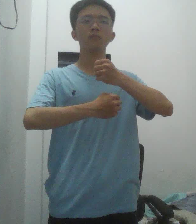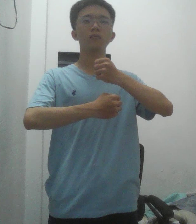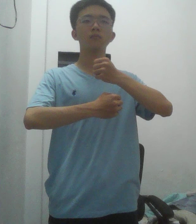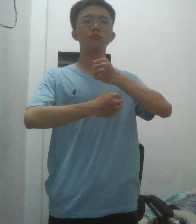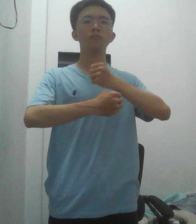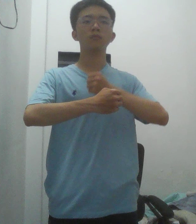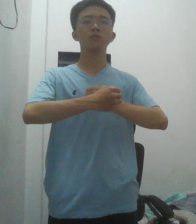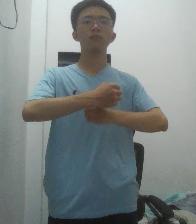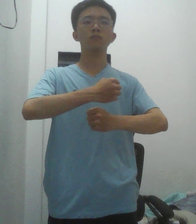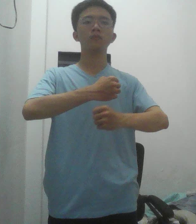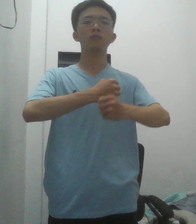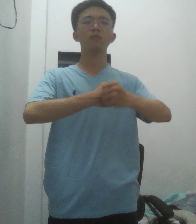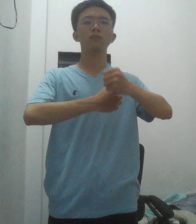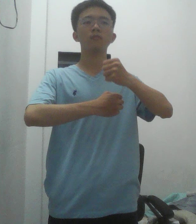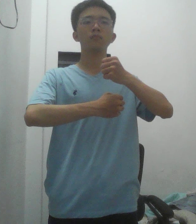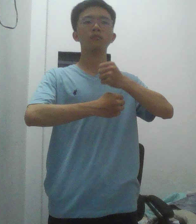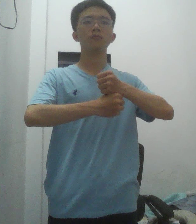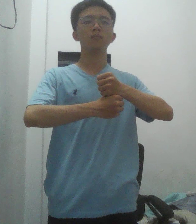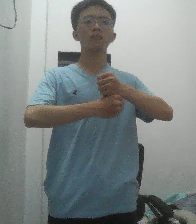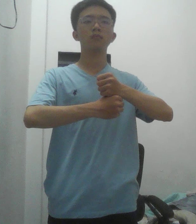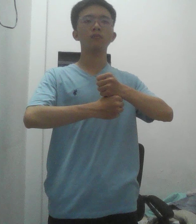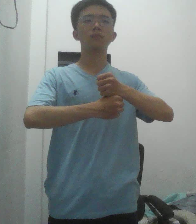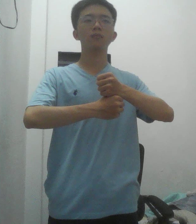nam